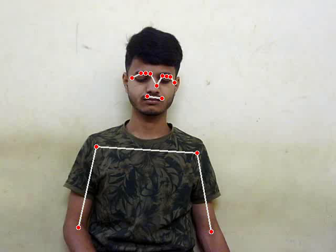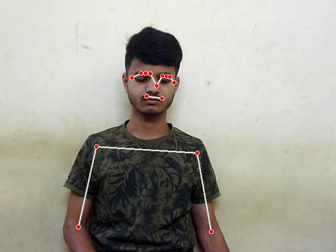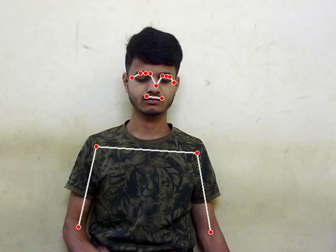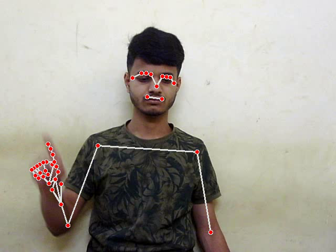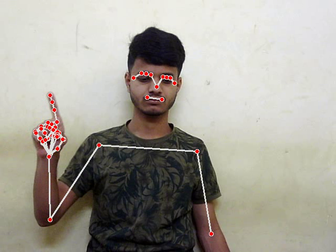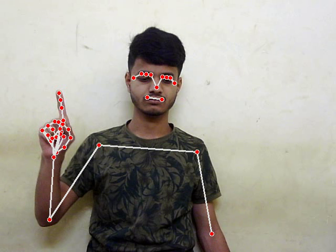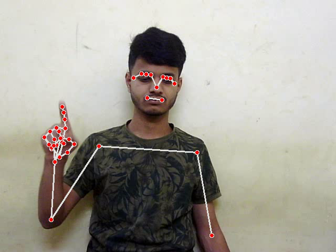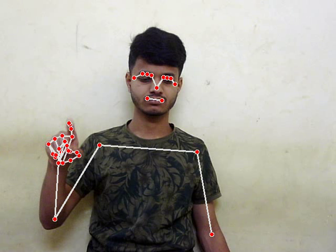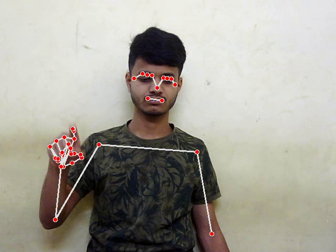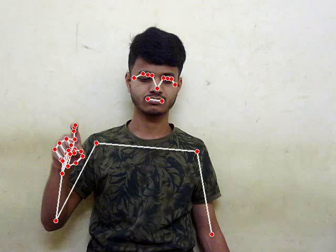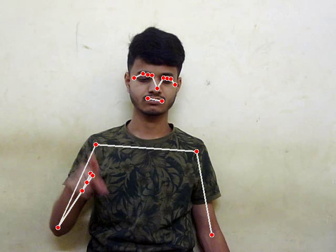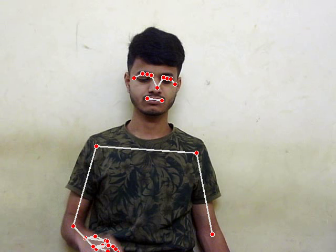need